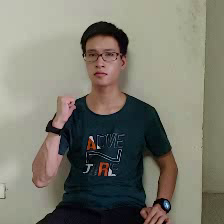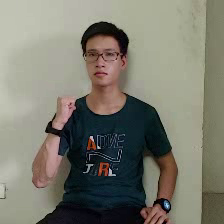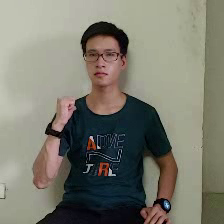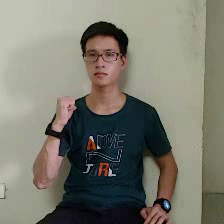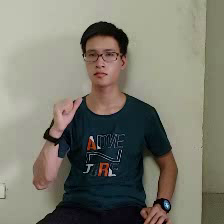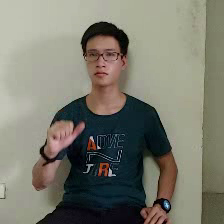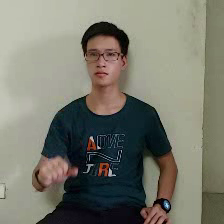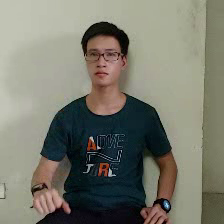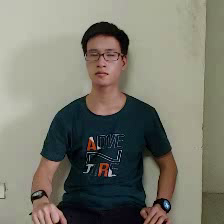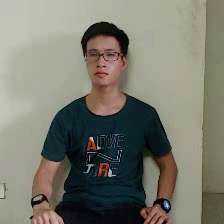Nghỉ ngơi